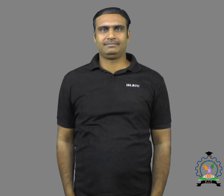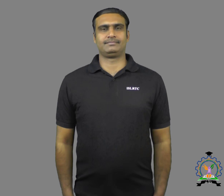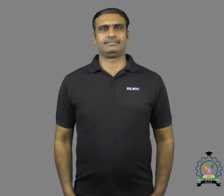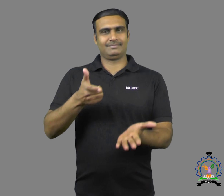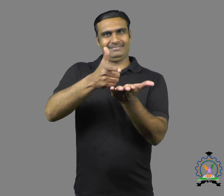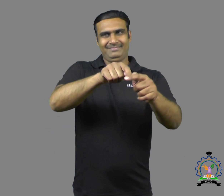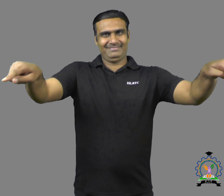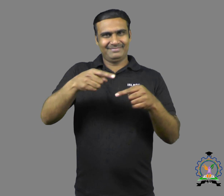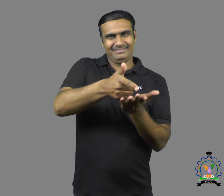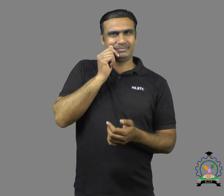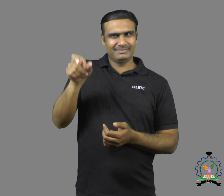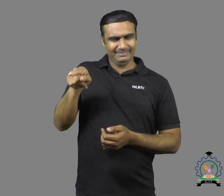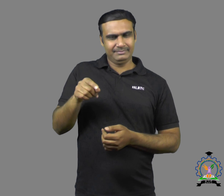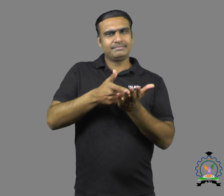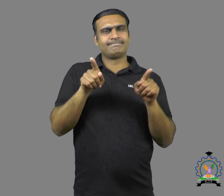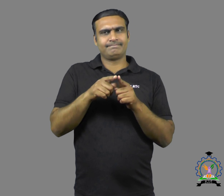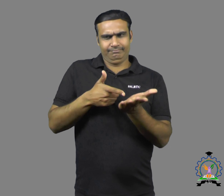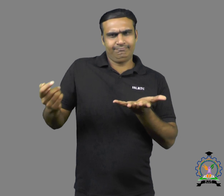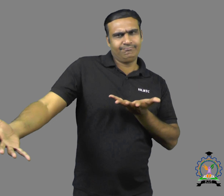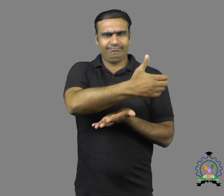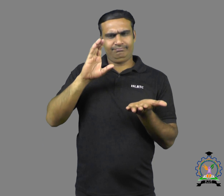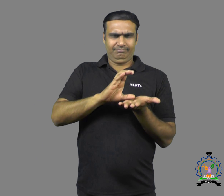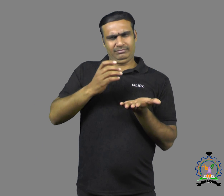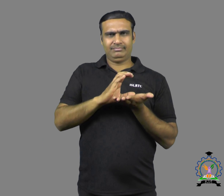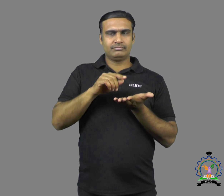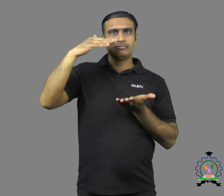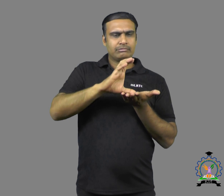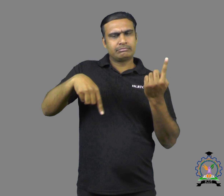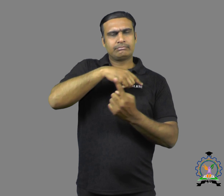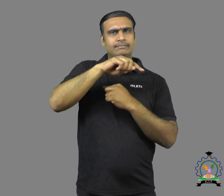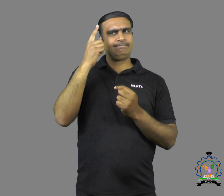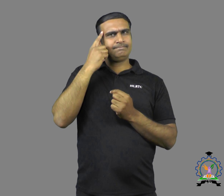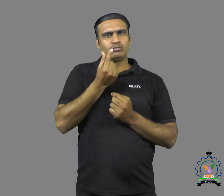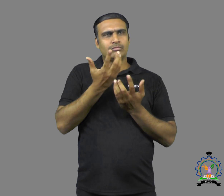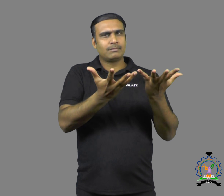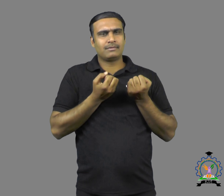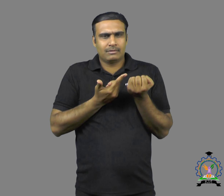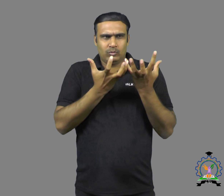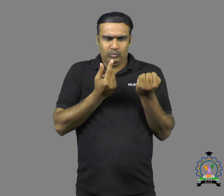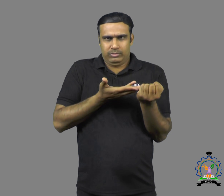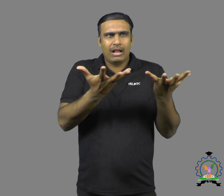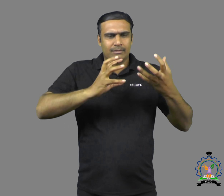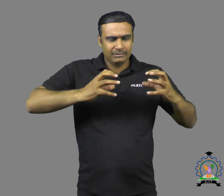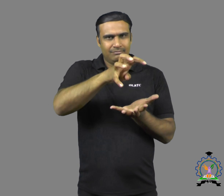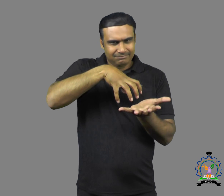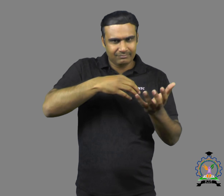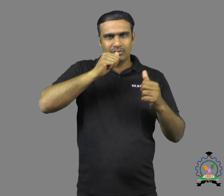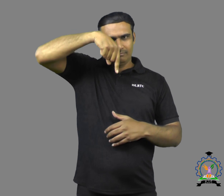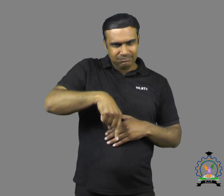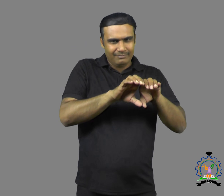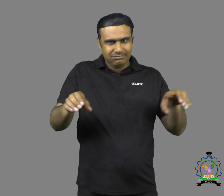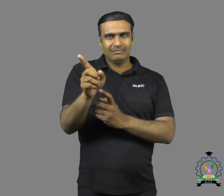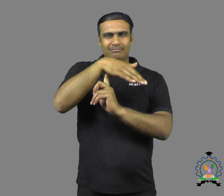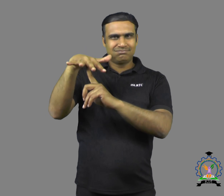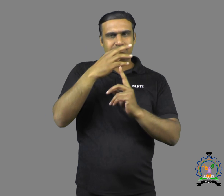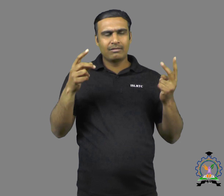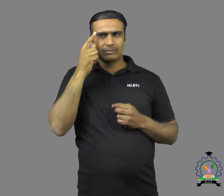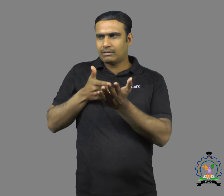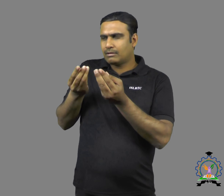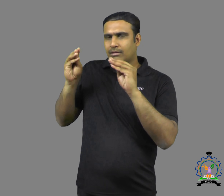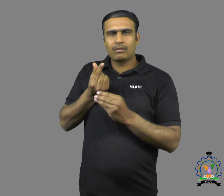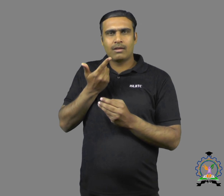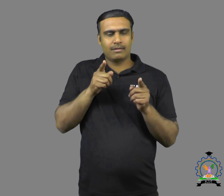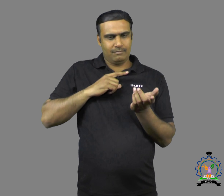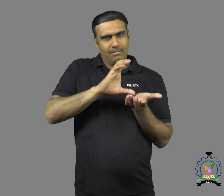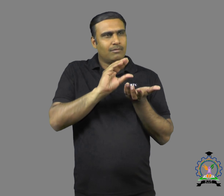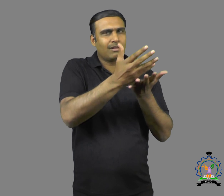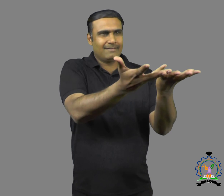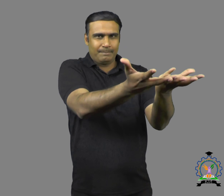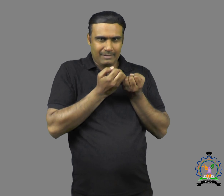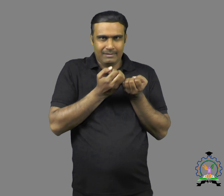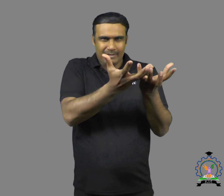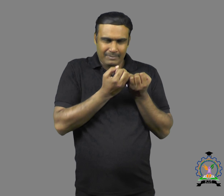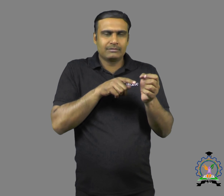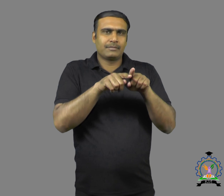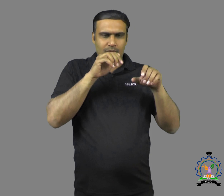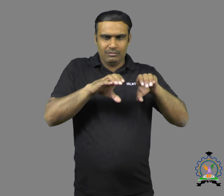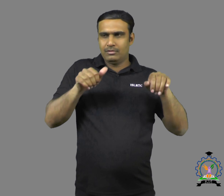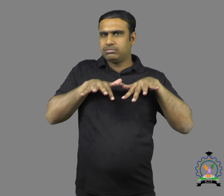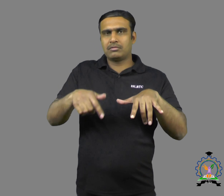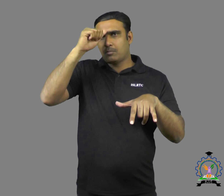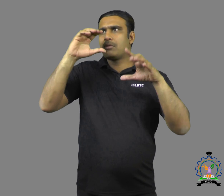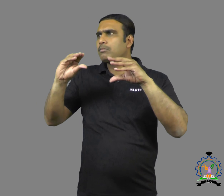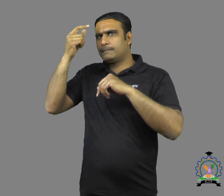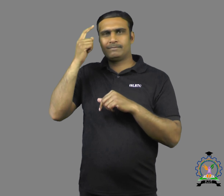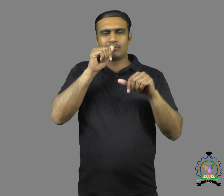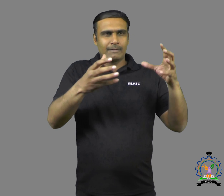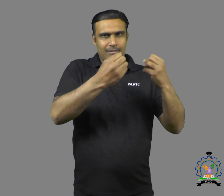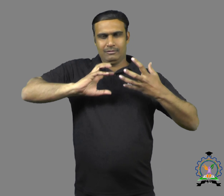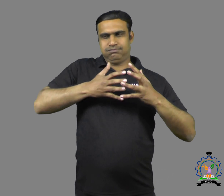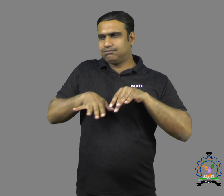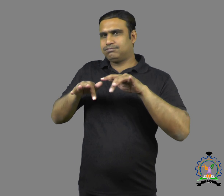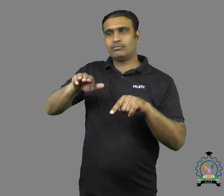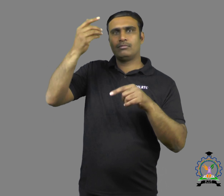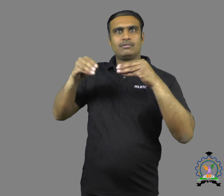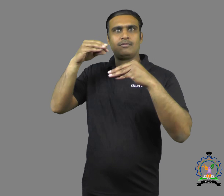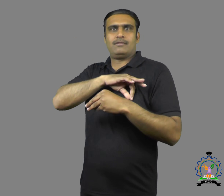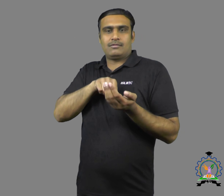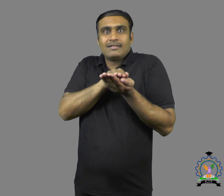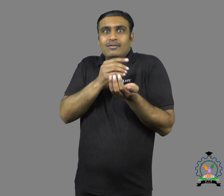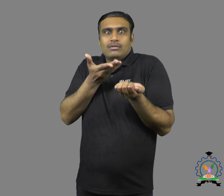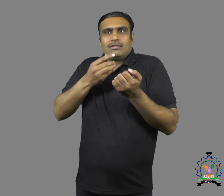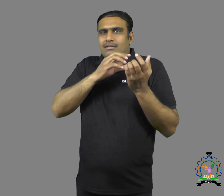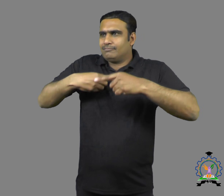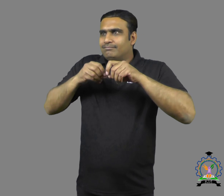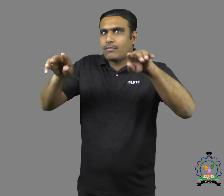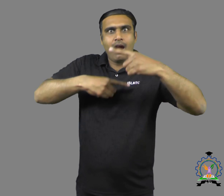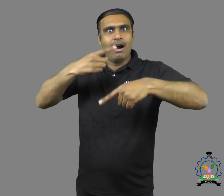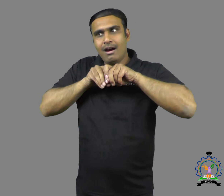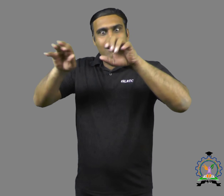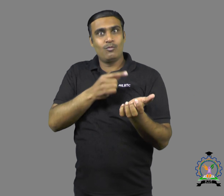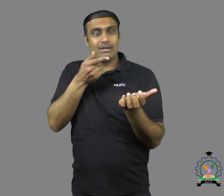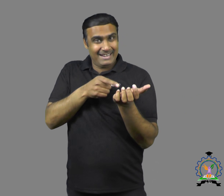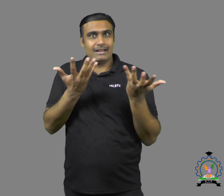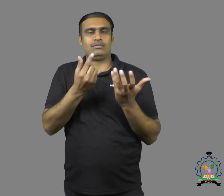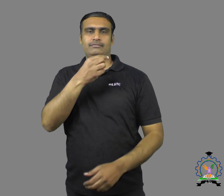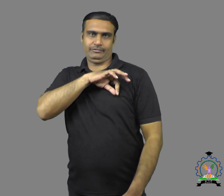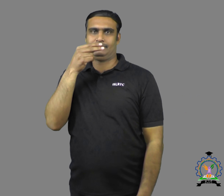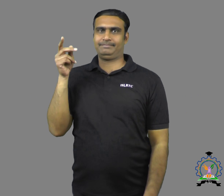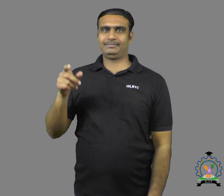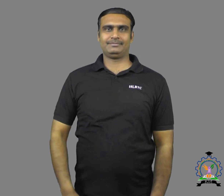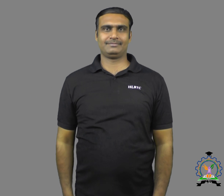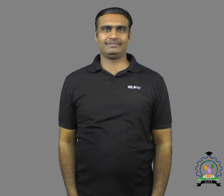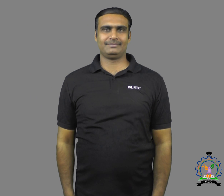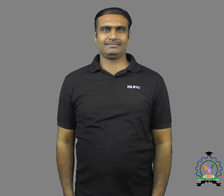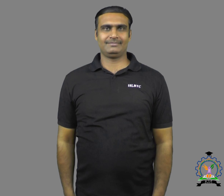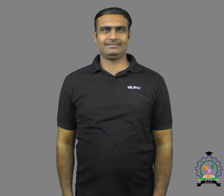Capital Goods